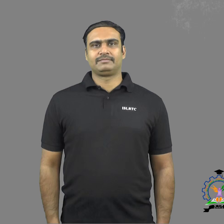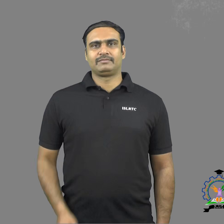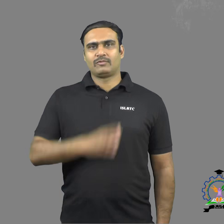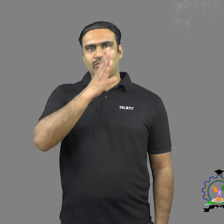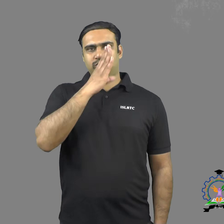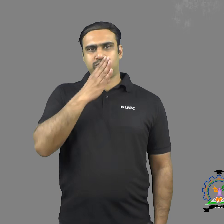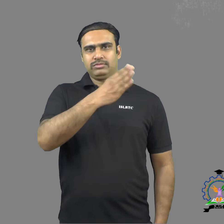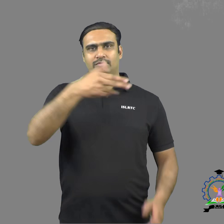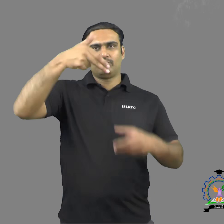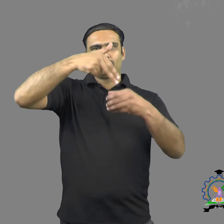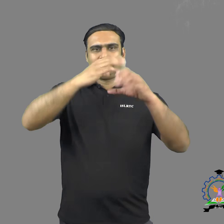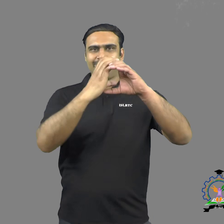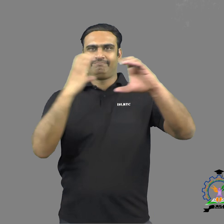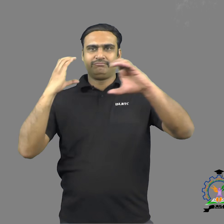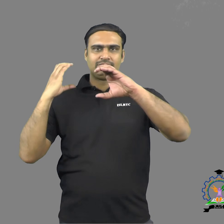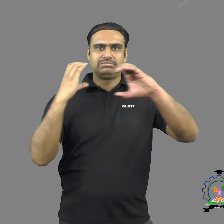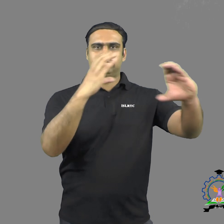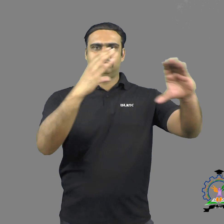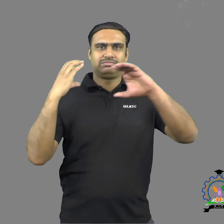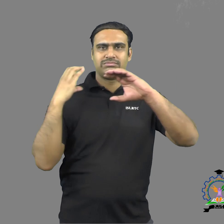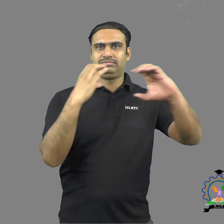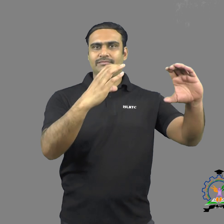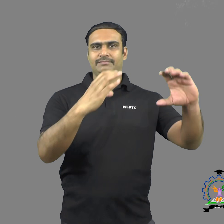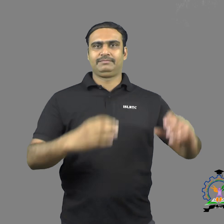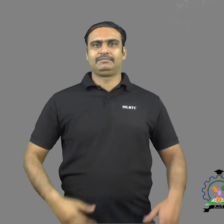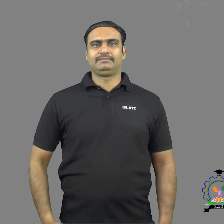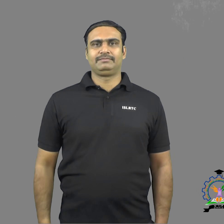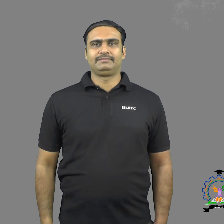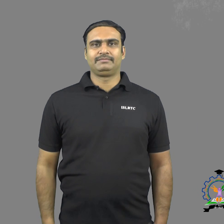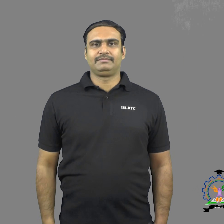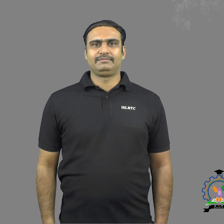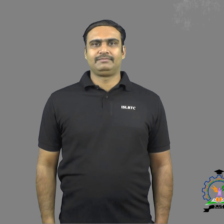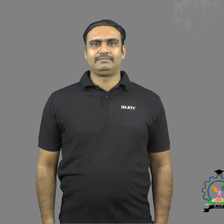Oil Tanker Train Petrol Train